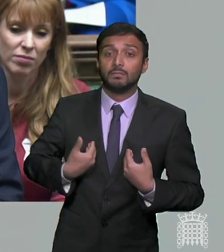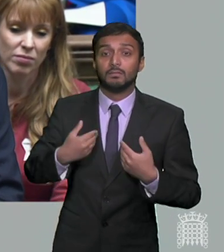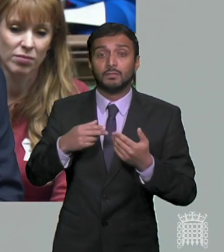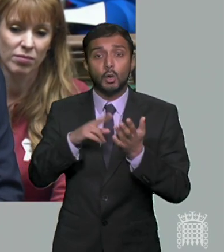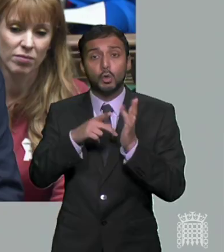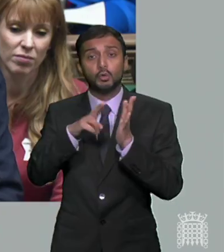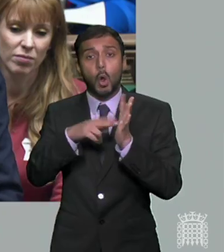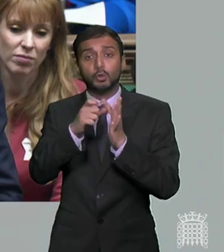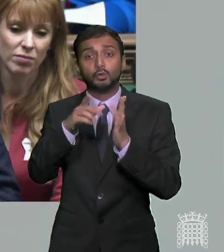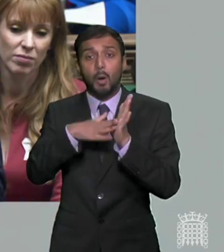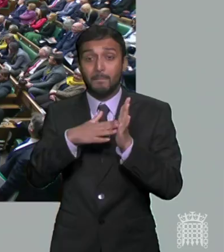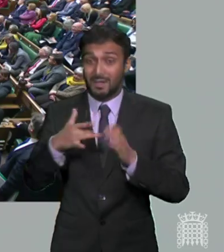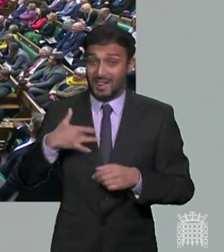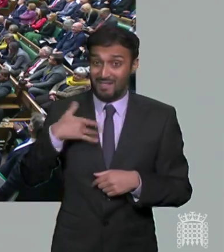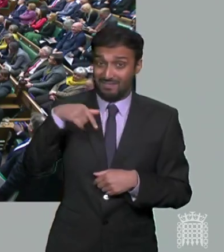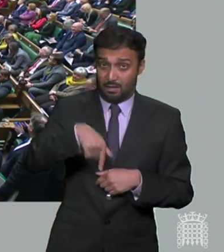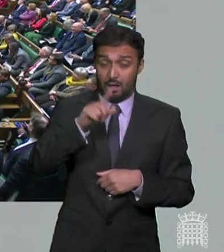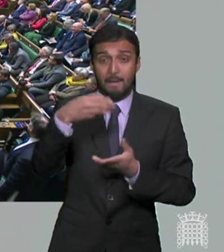How much more—